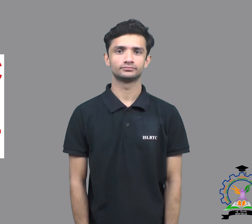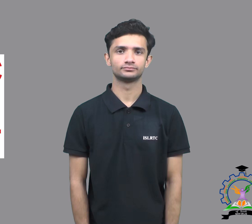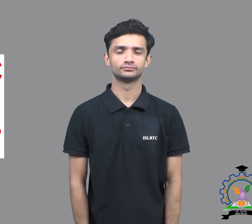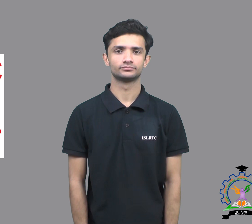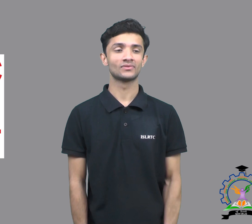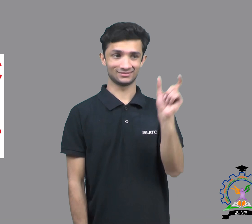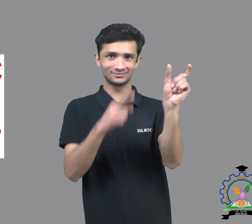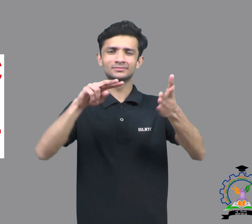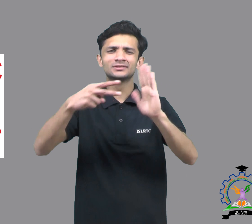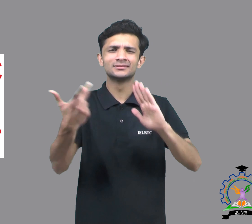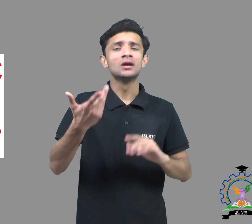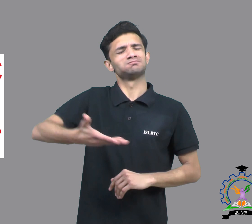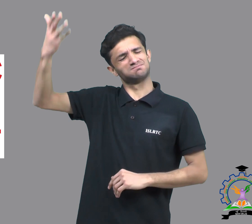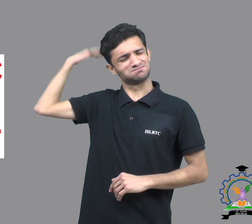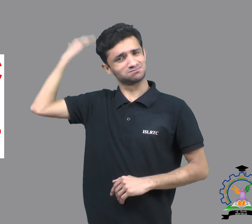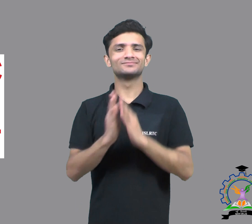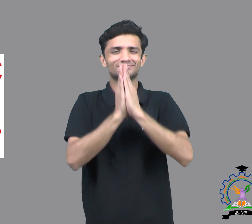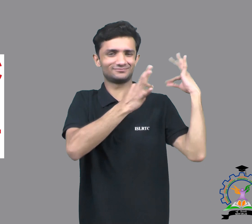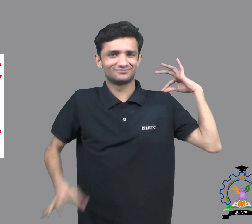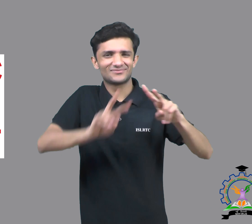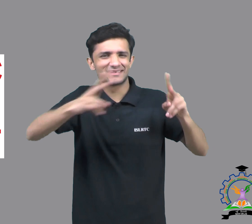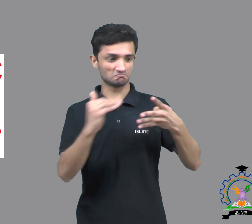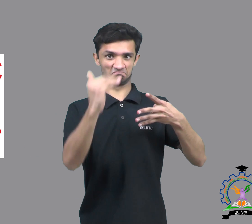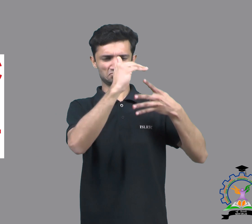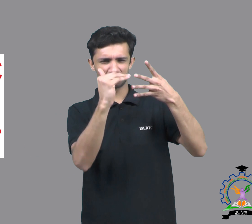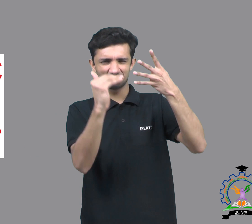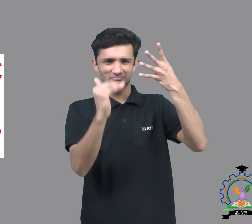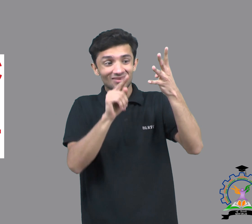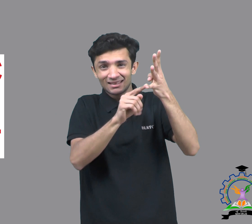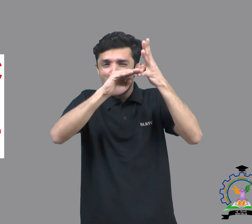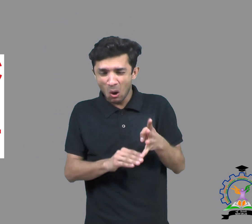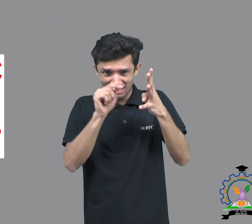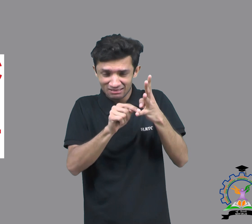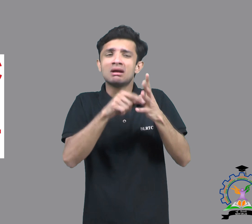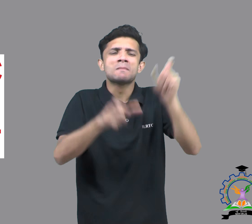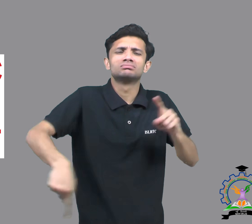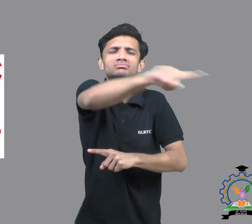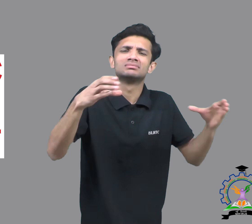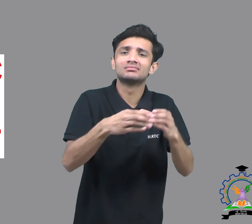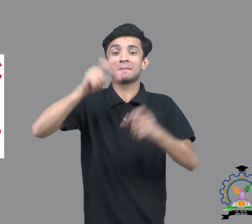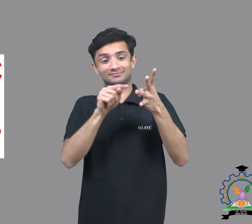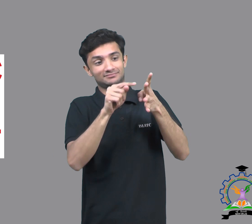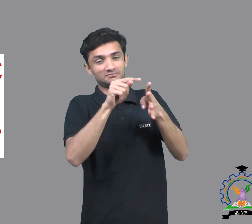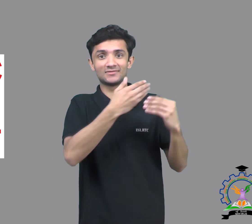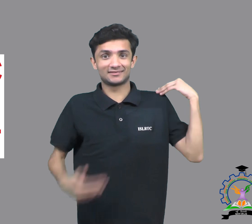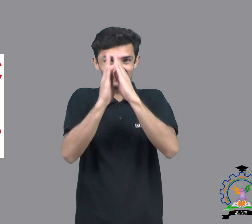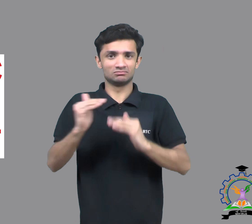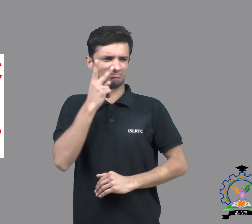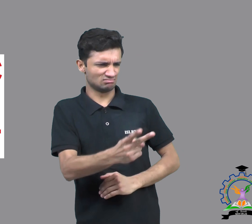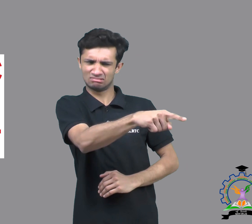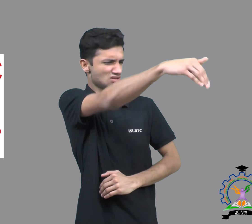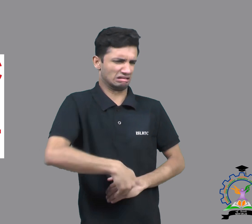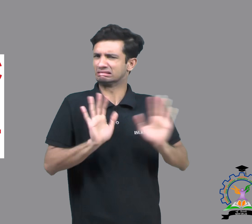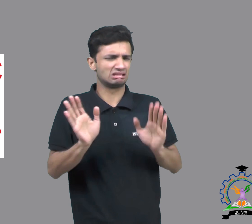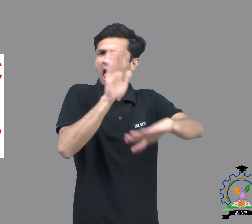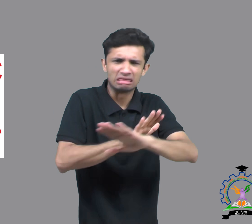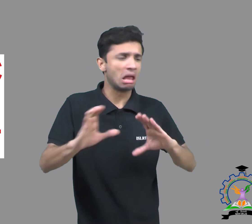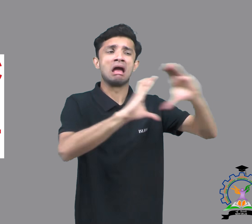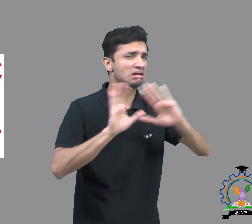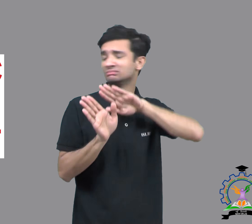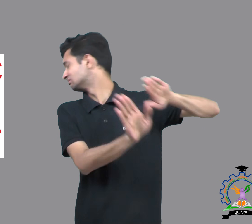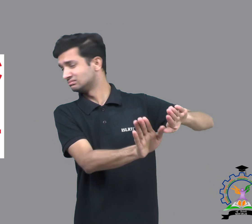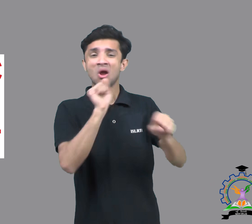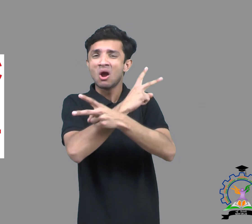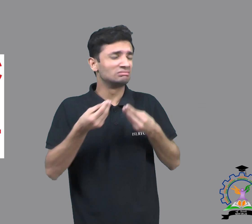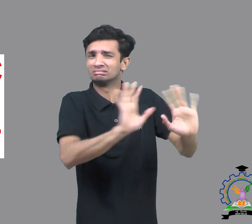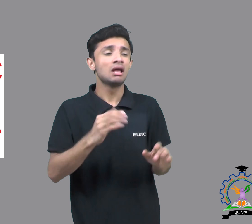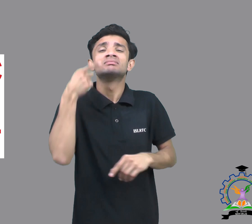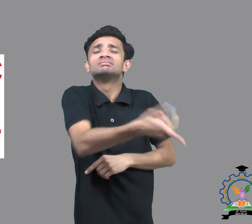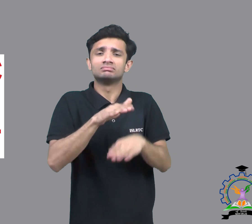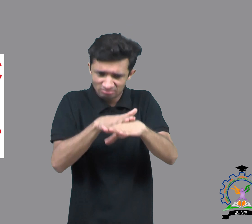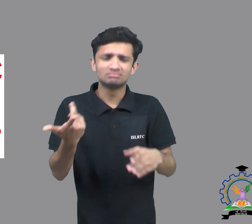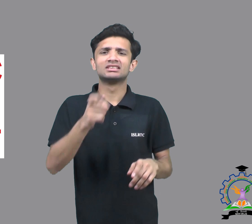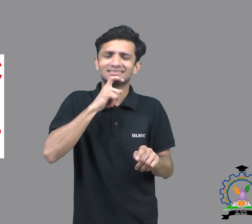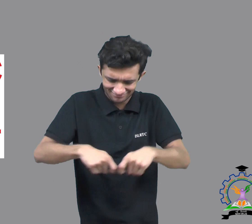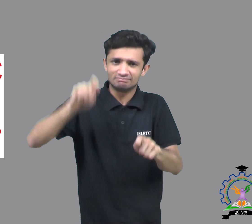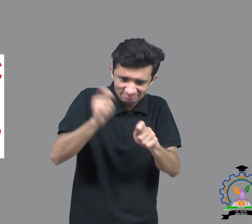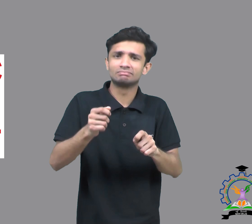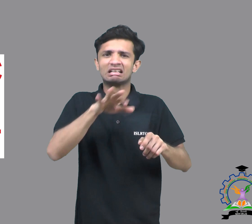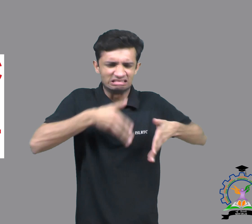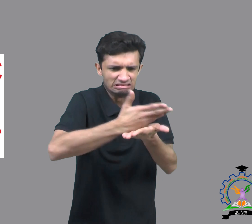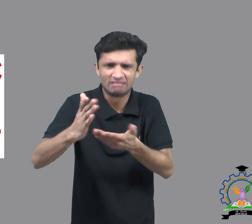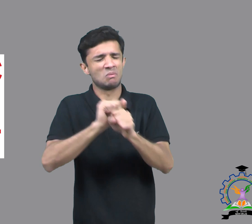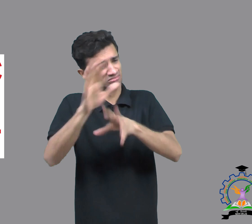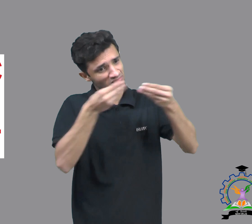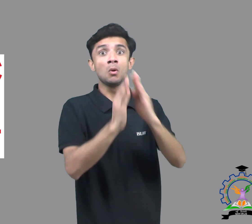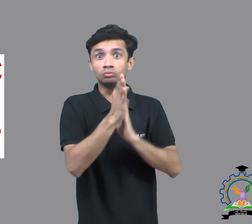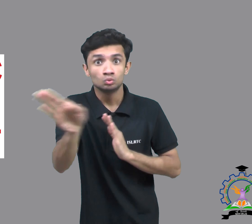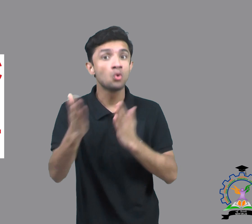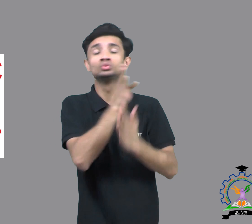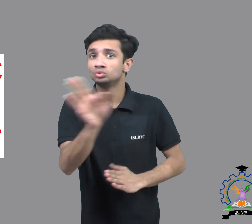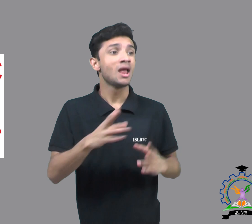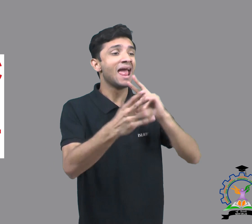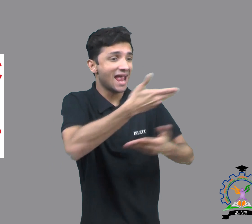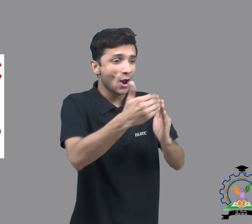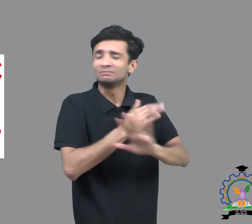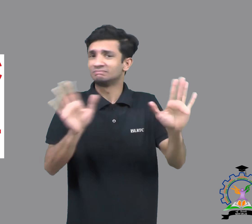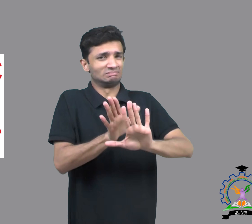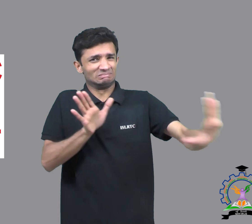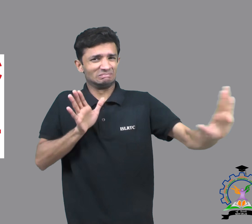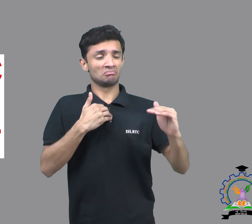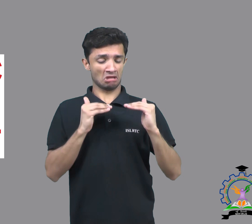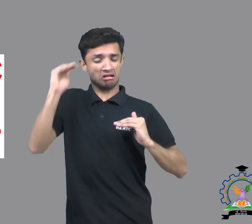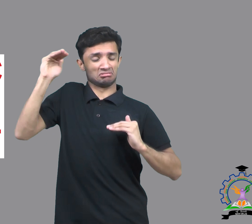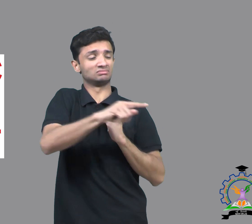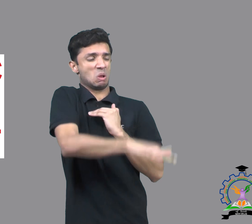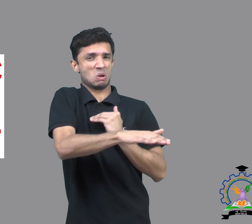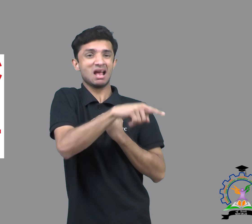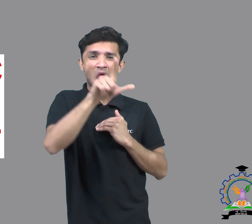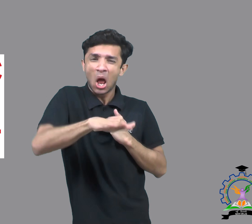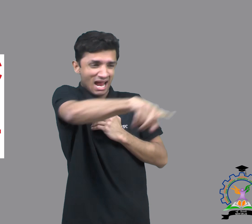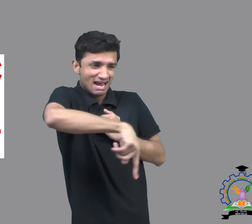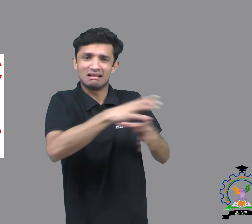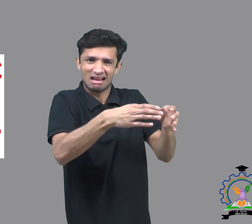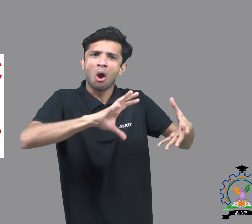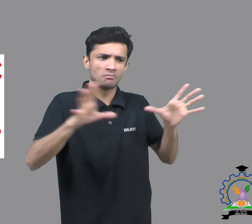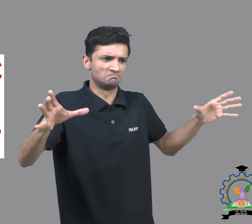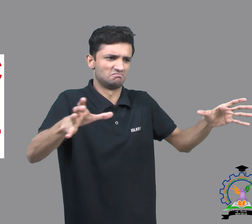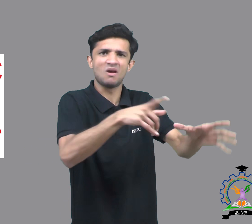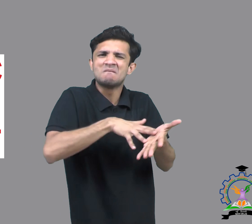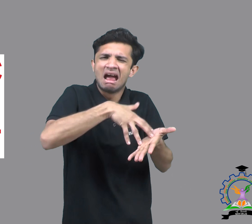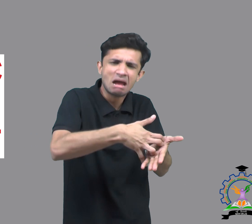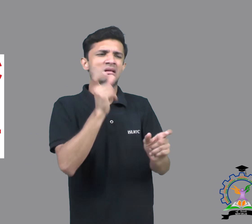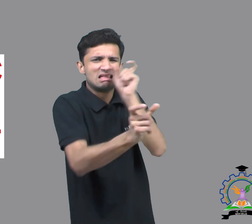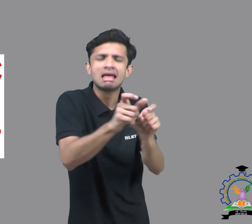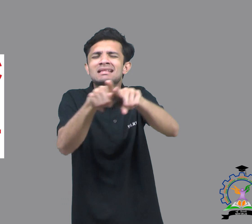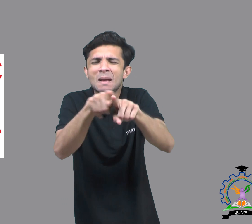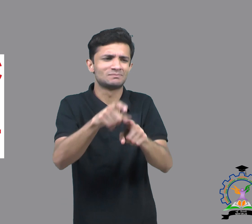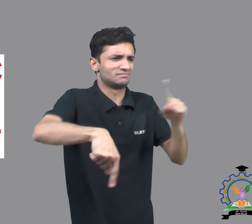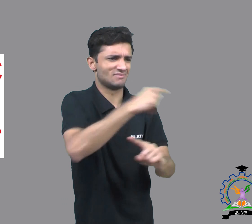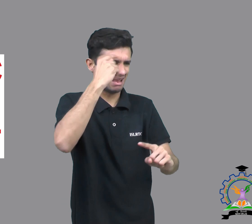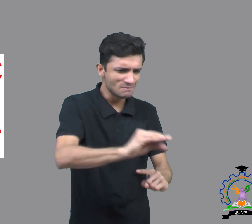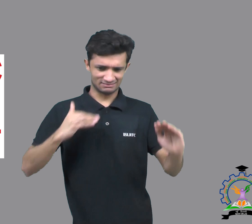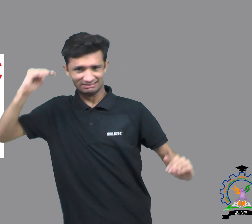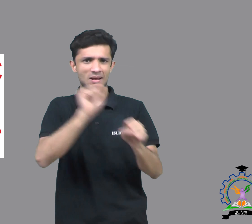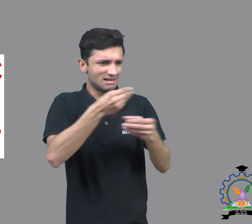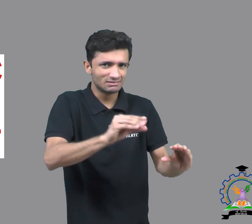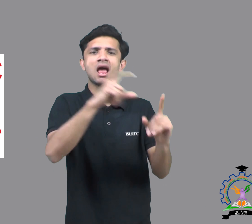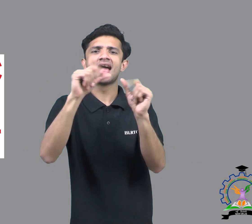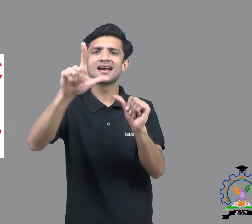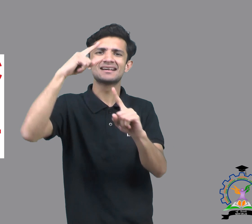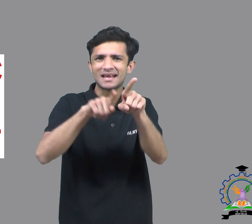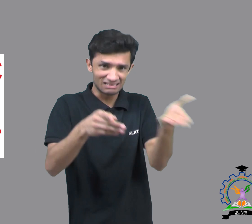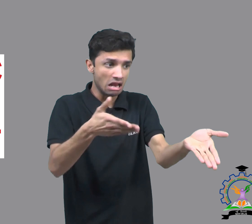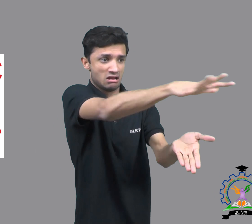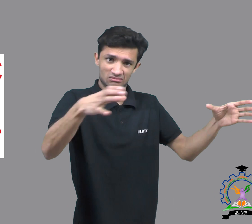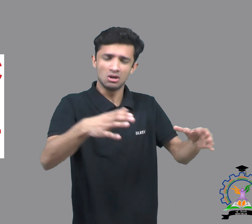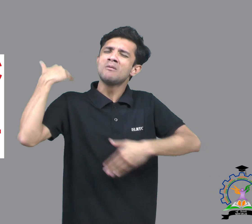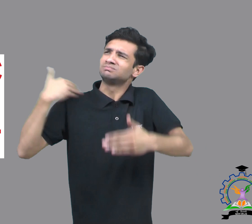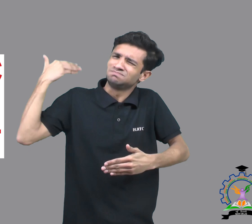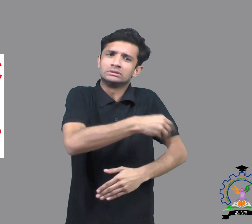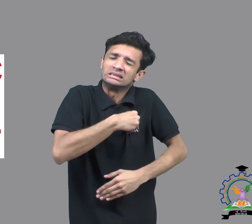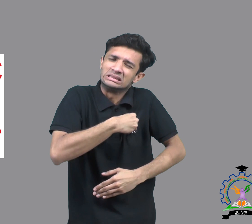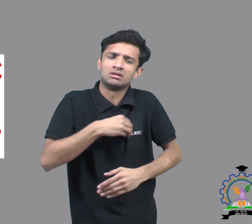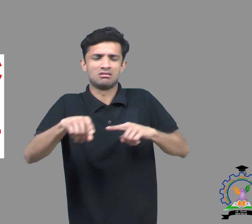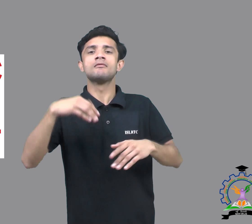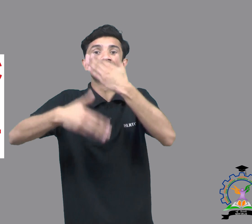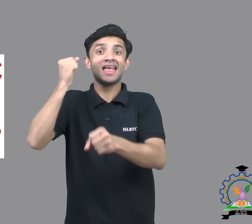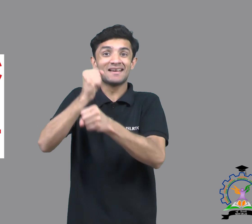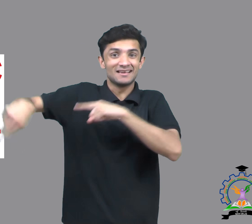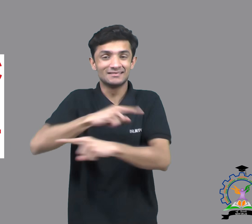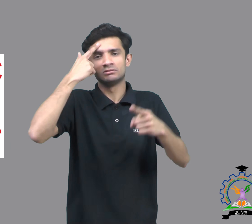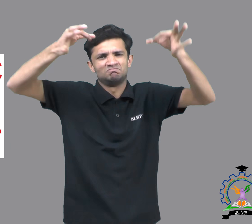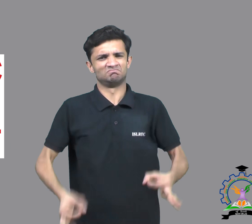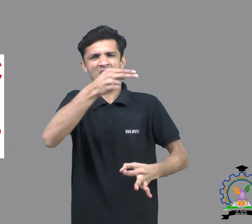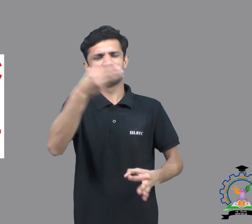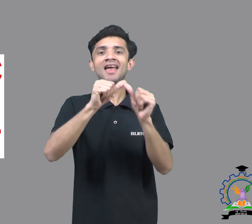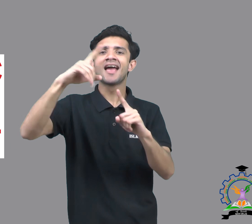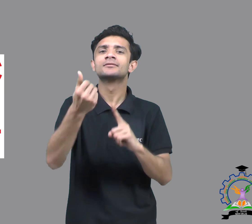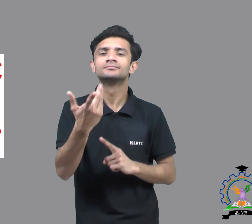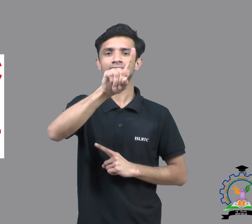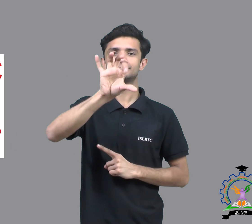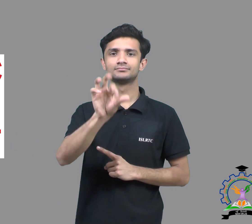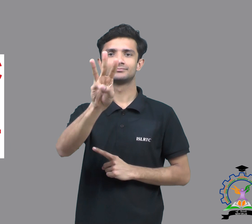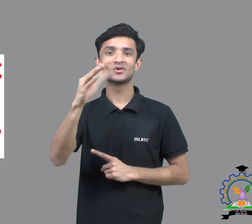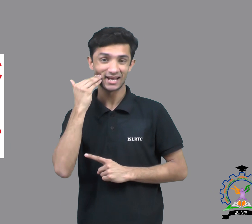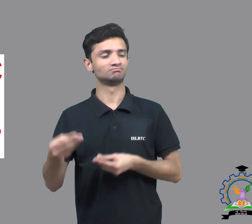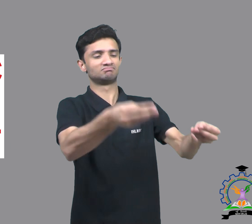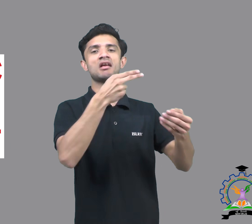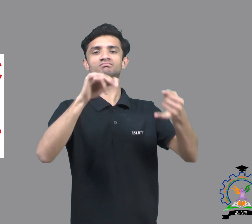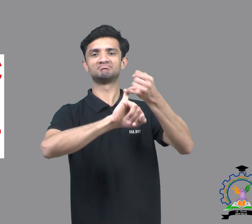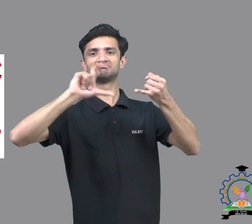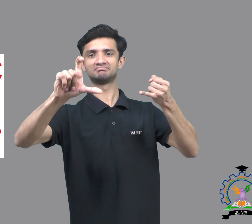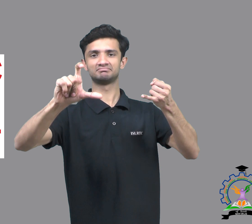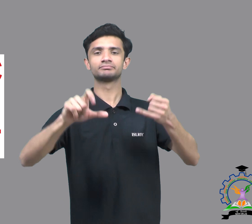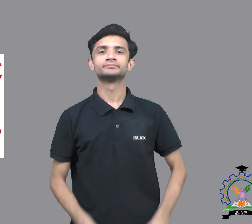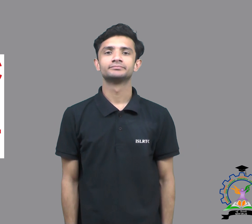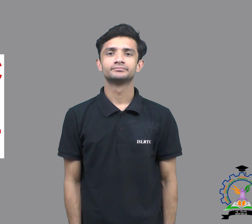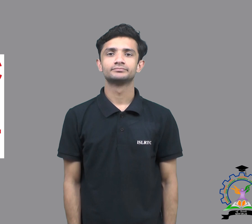Scheduled Caste